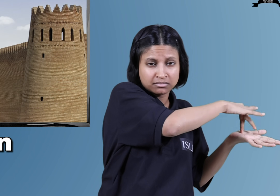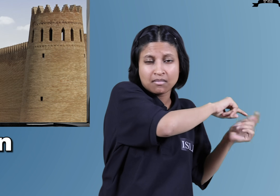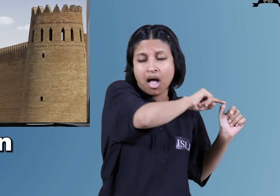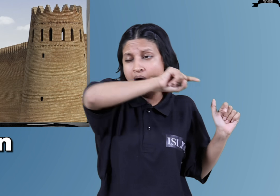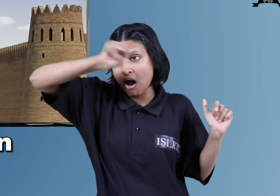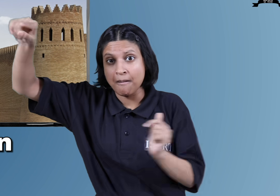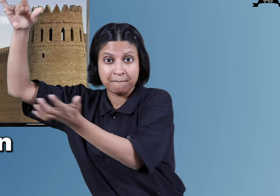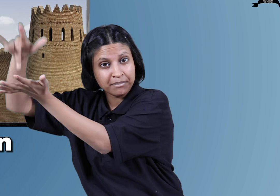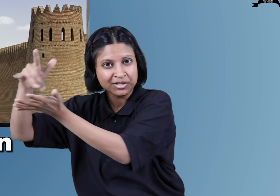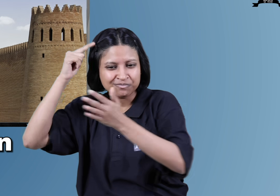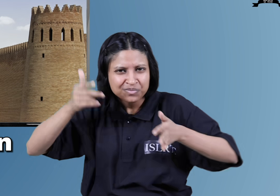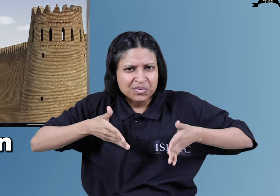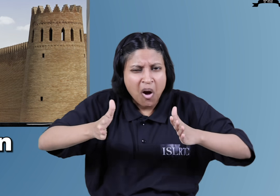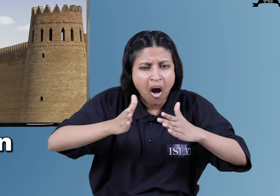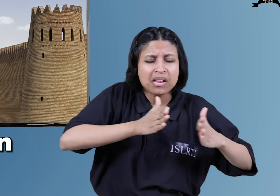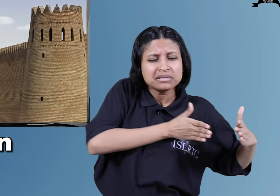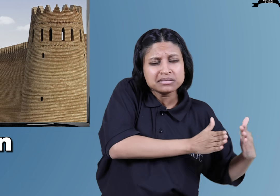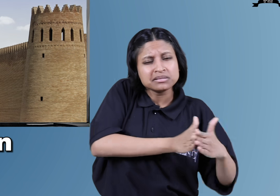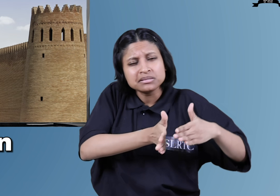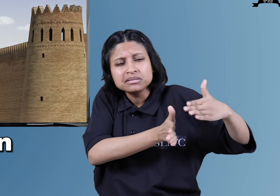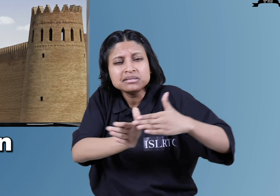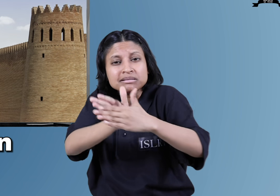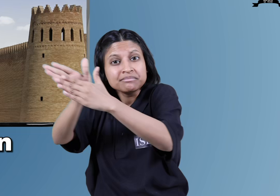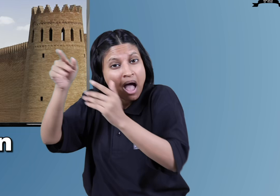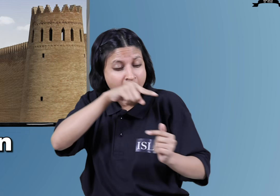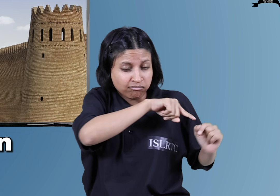in the ancient Silk Road in history.